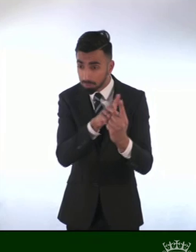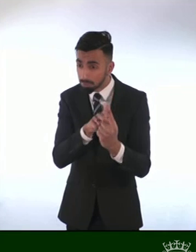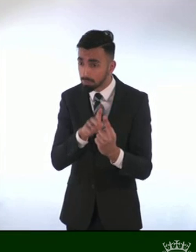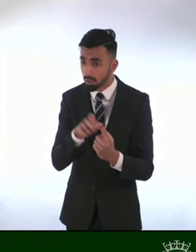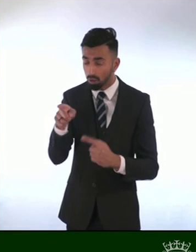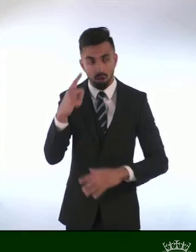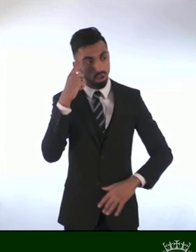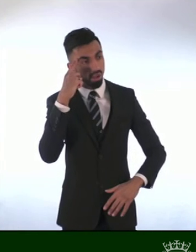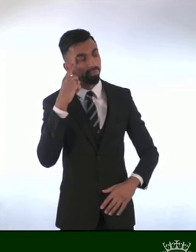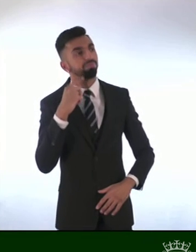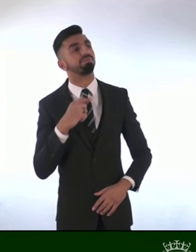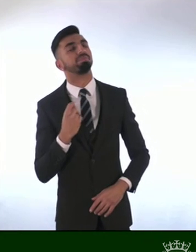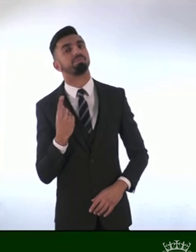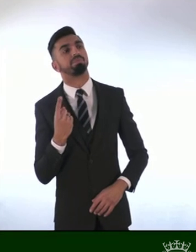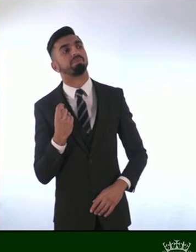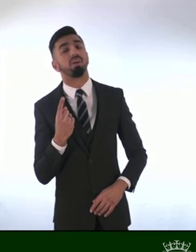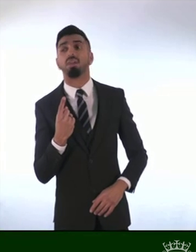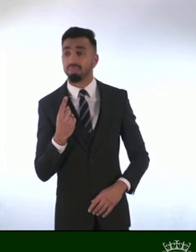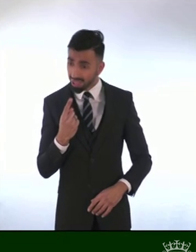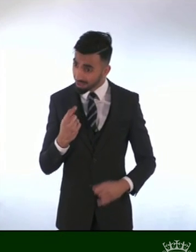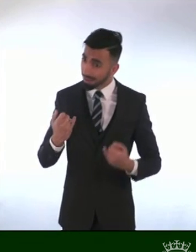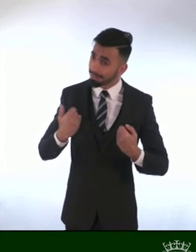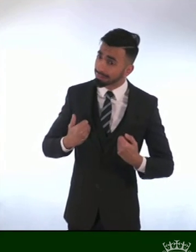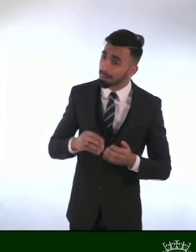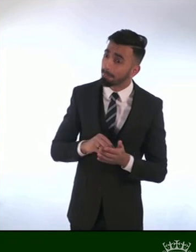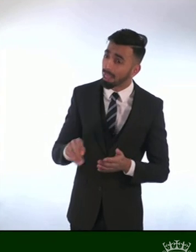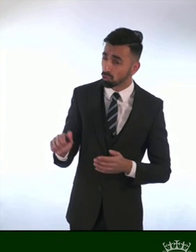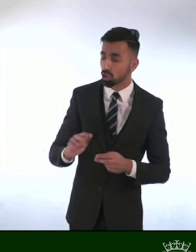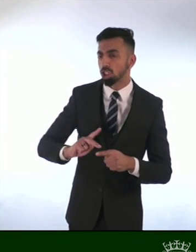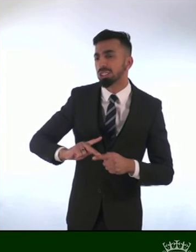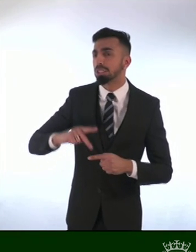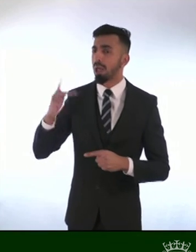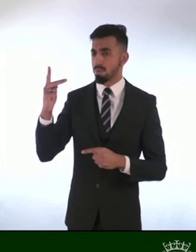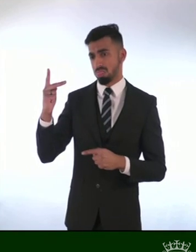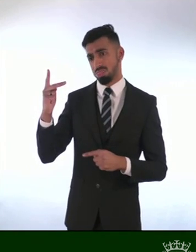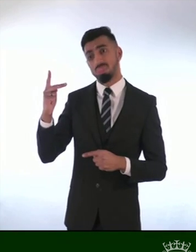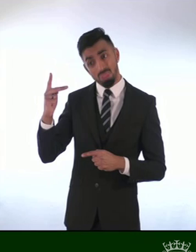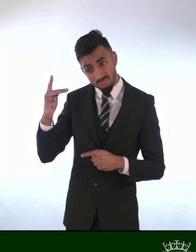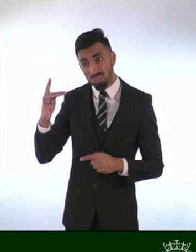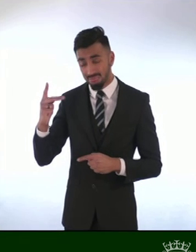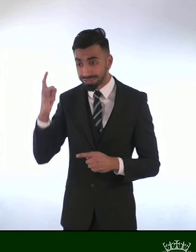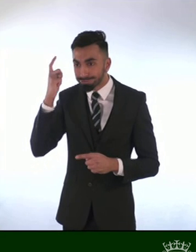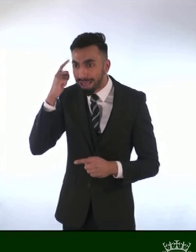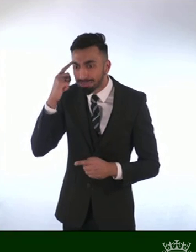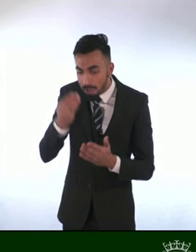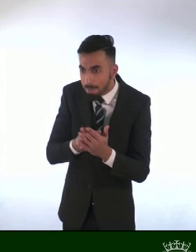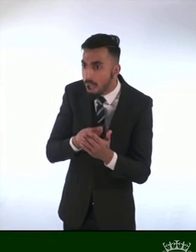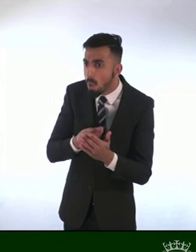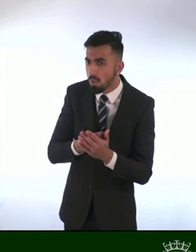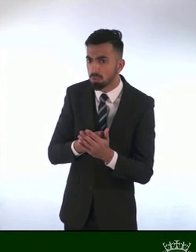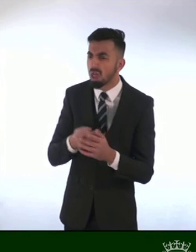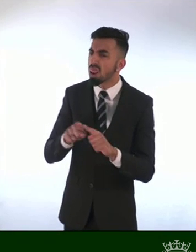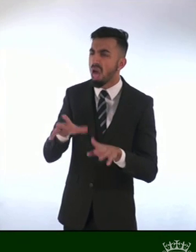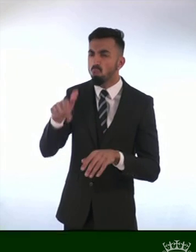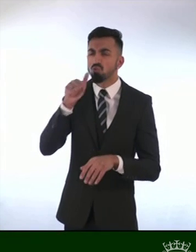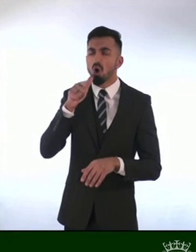I think he would introduce something like a summer version of the winter fuel allowance so that the elderly get some help.